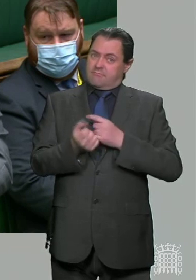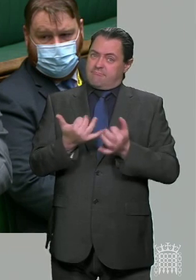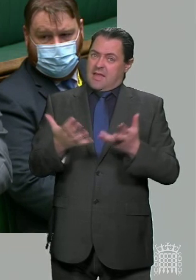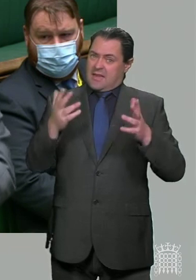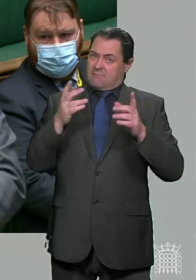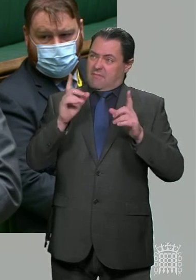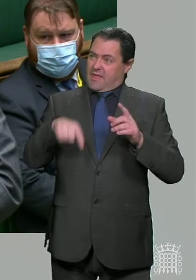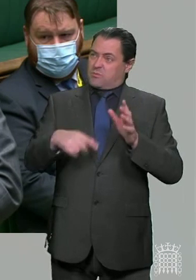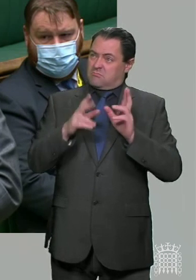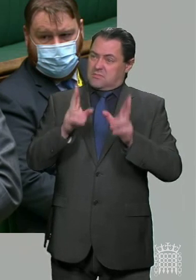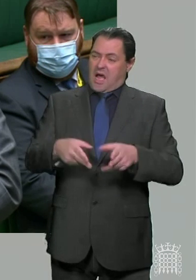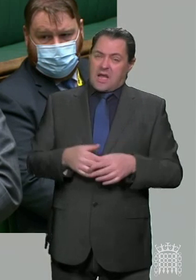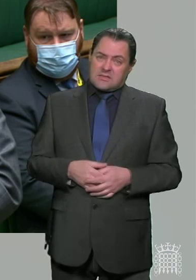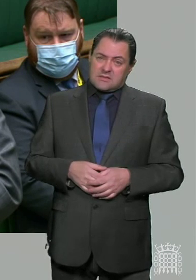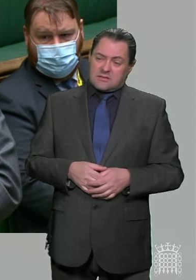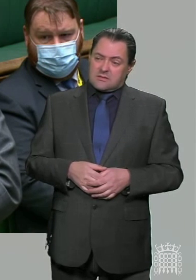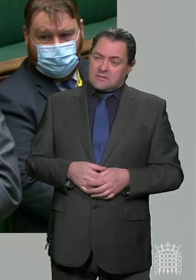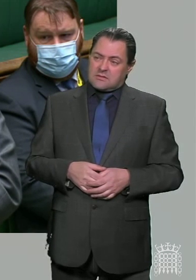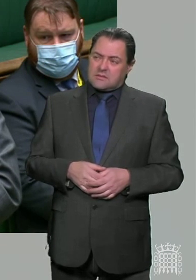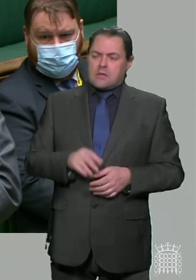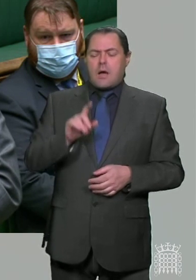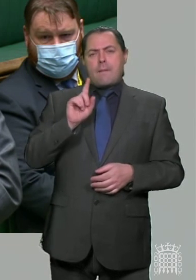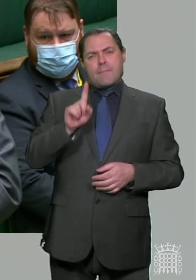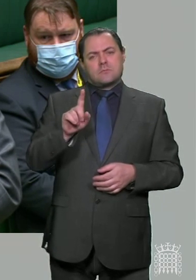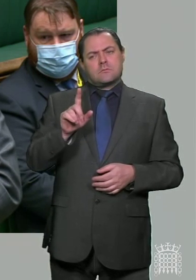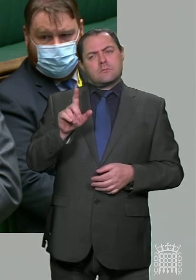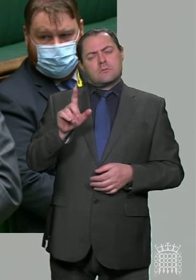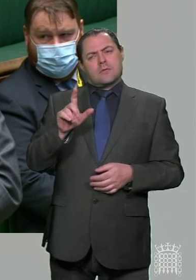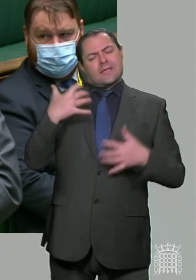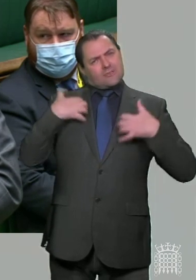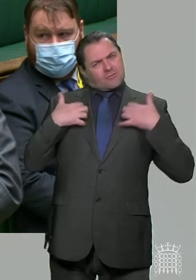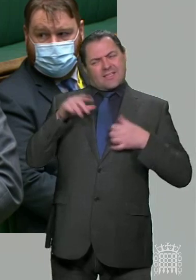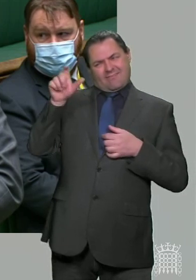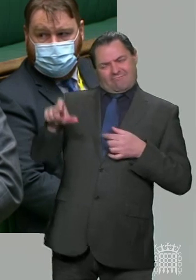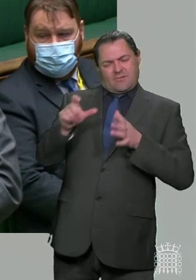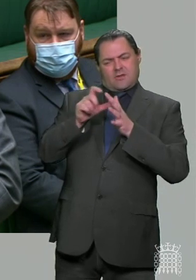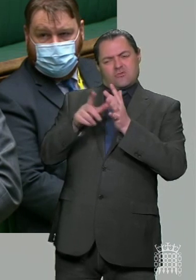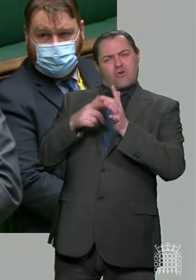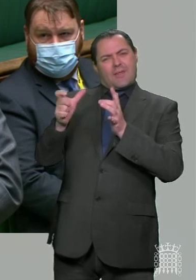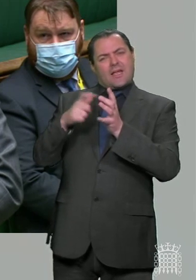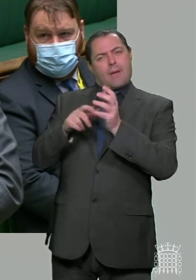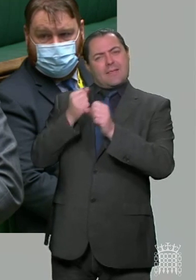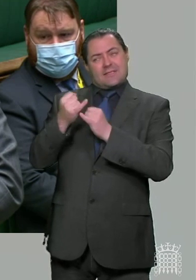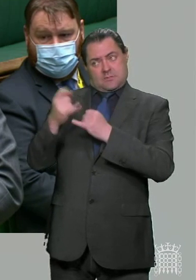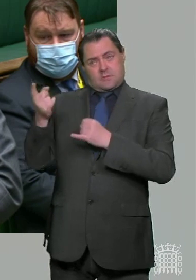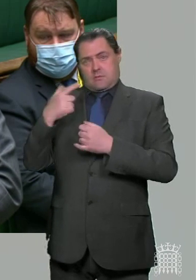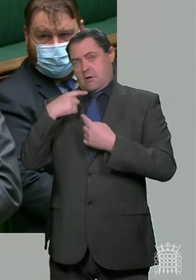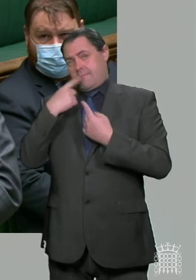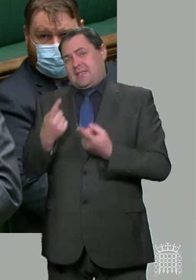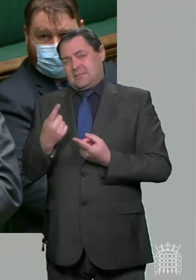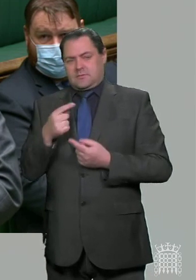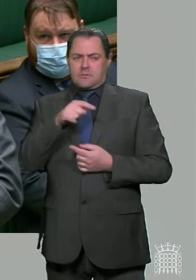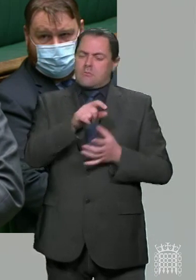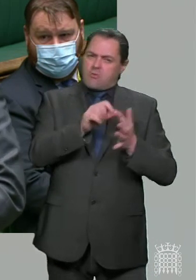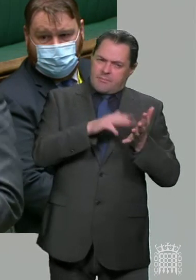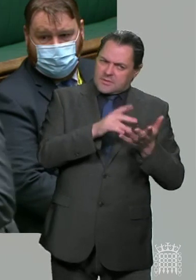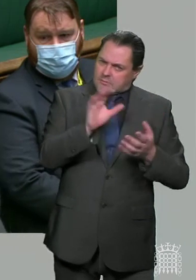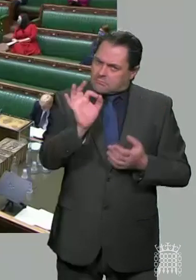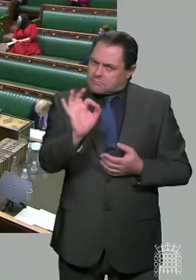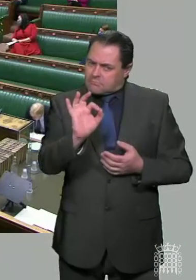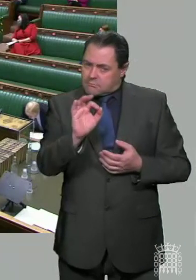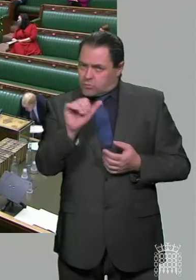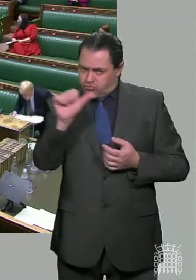When even a disgraced figure like Dominic Cummings is willing to own up and apologise, is it not time that the Prime Minister does the same?